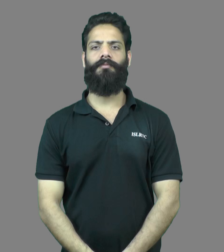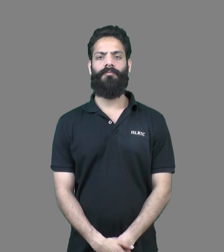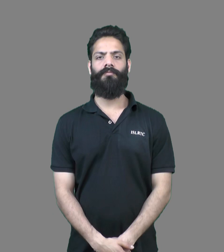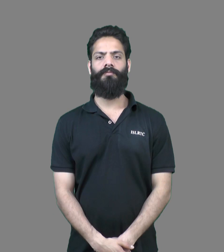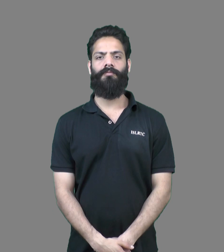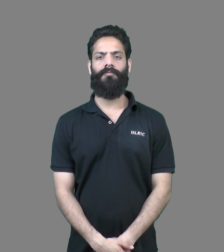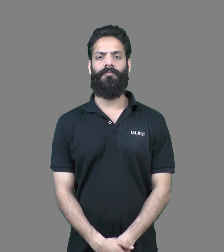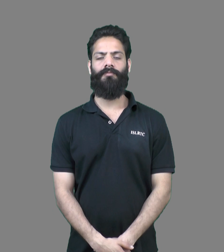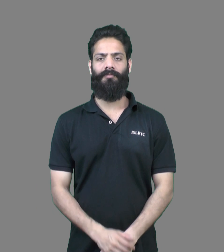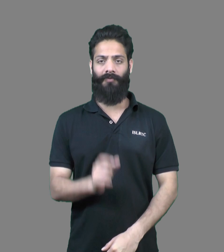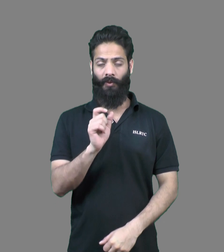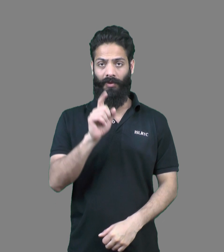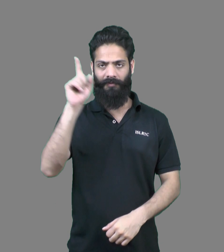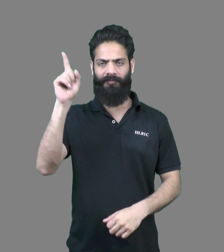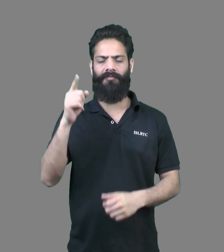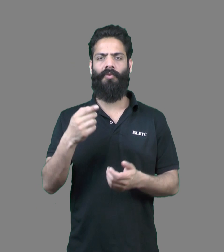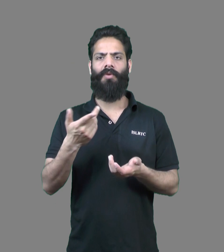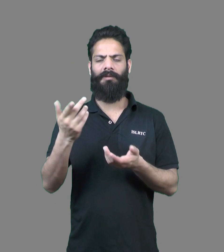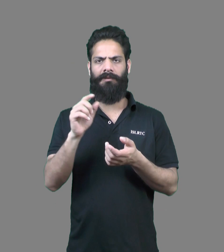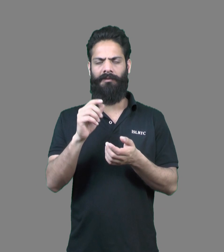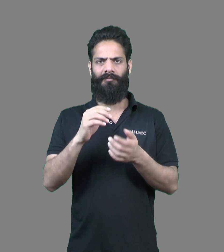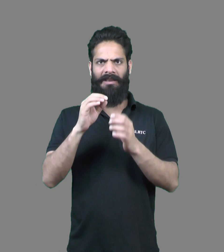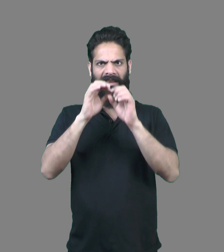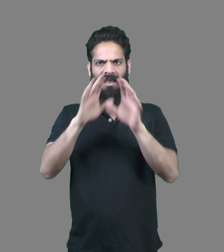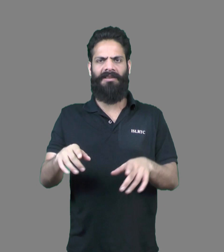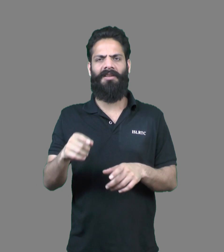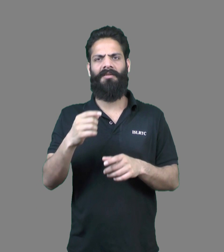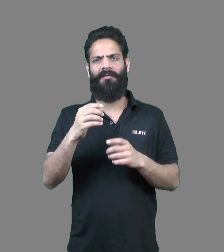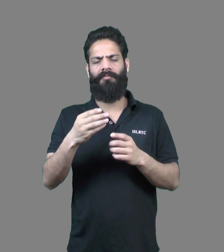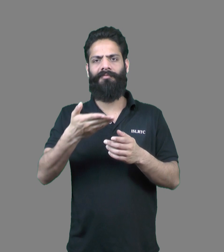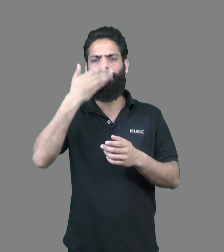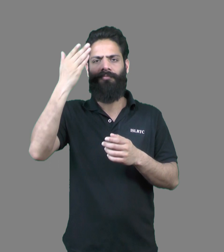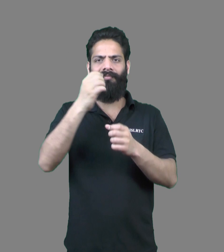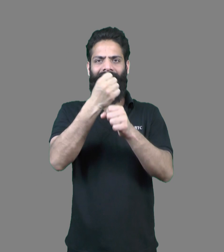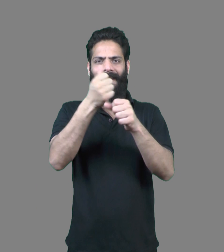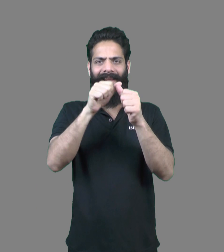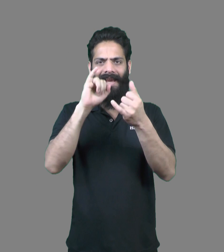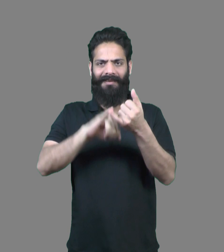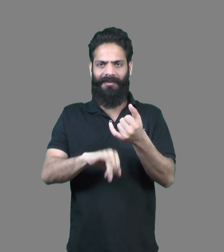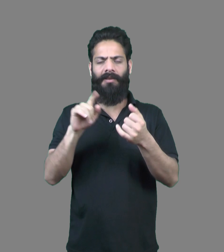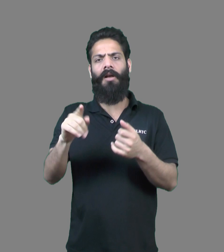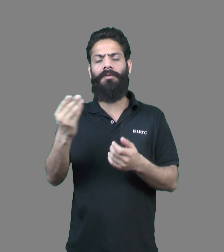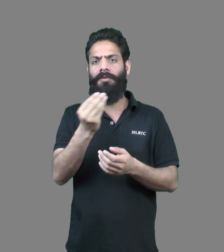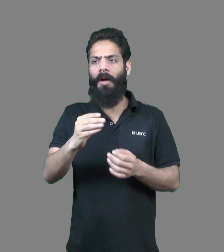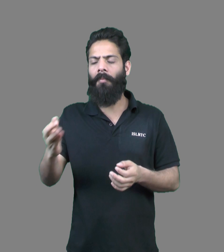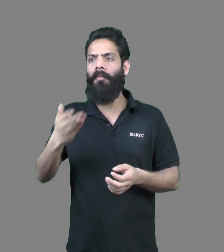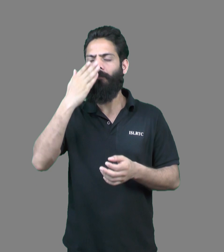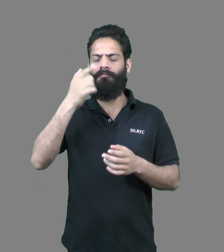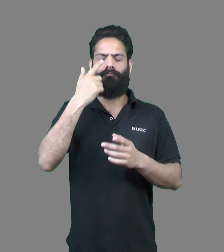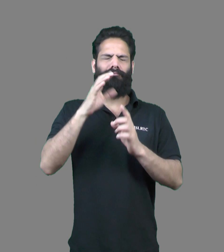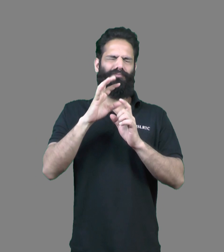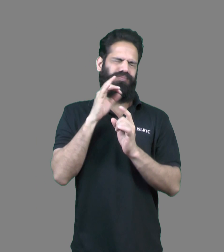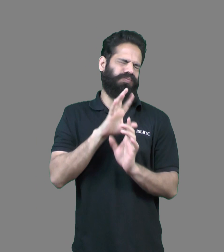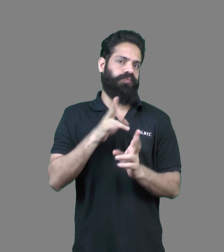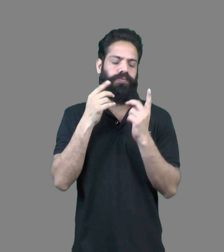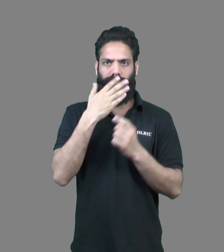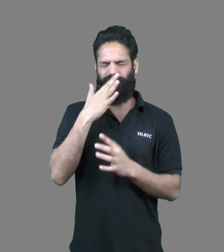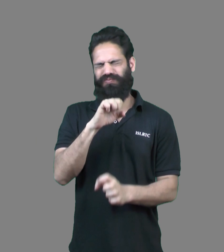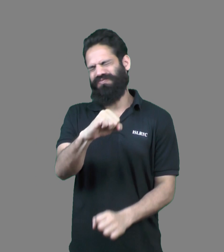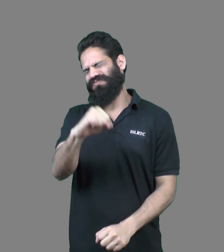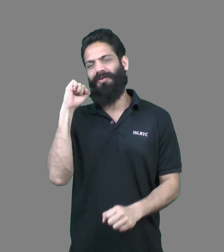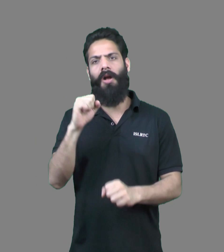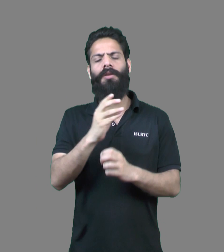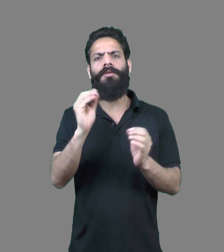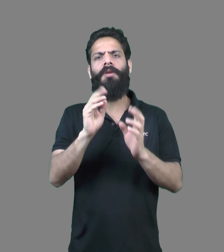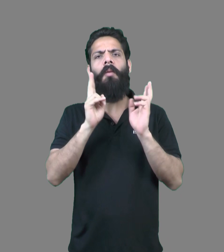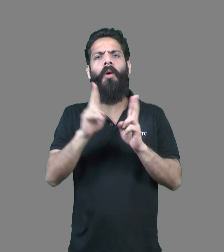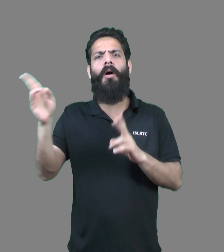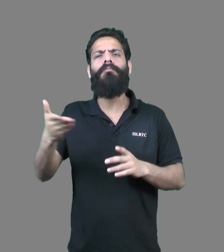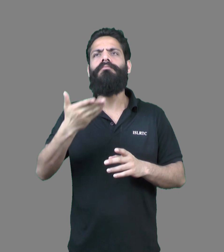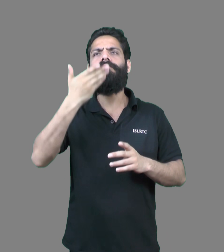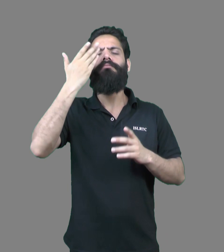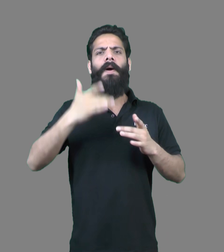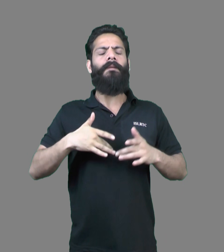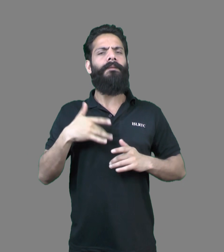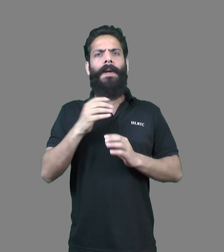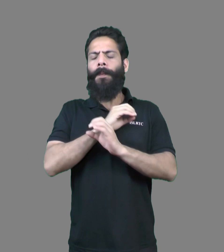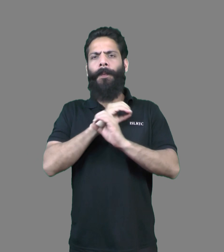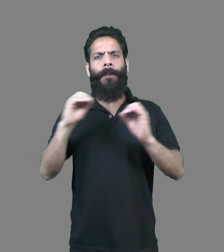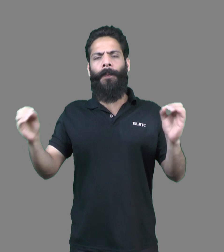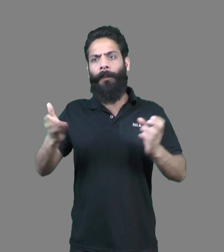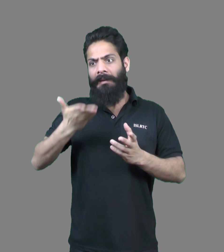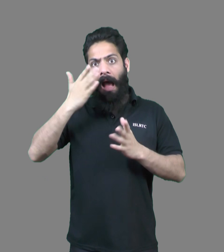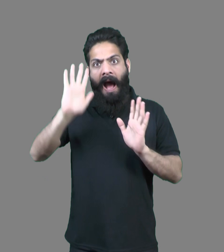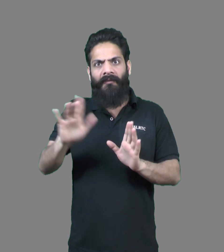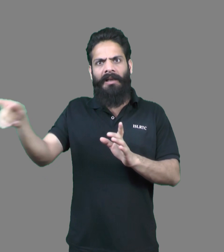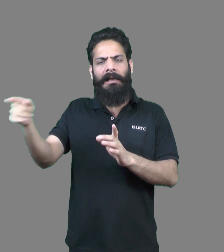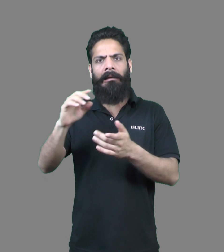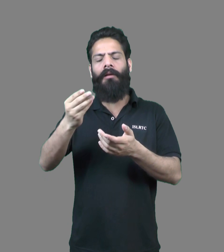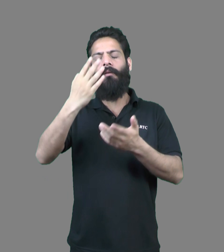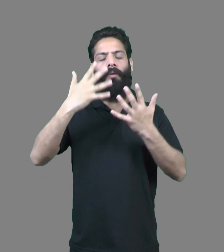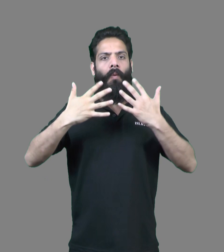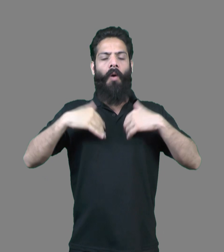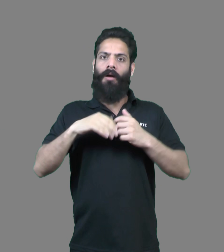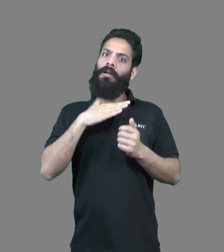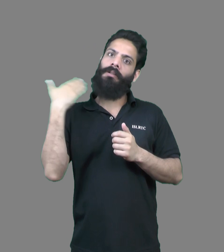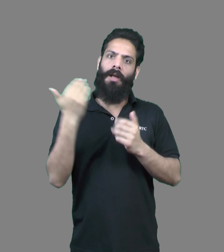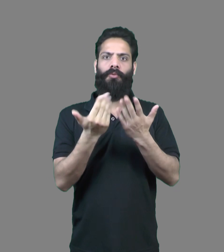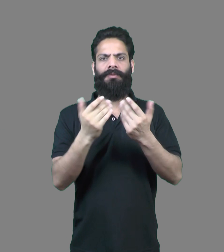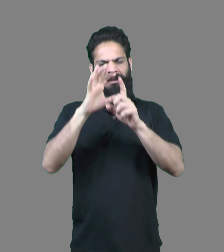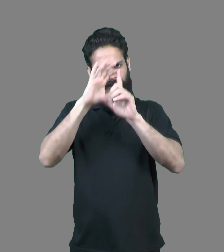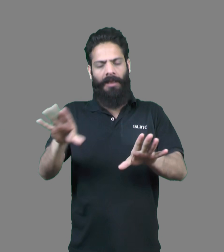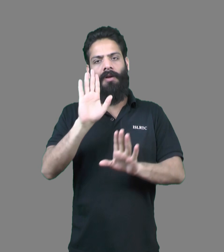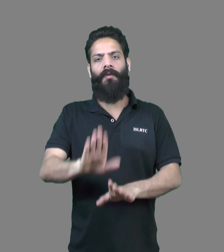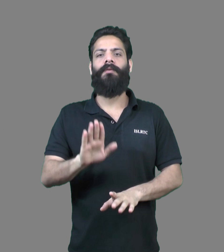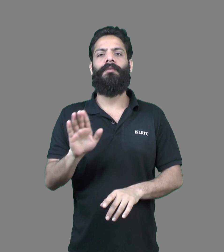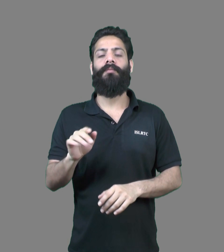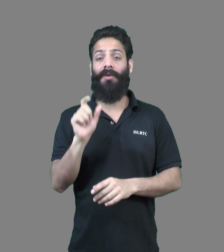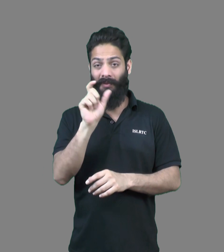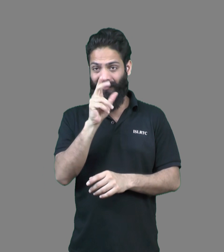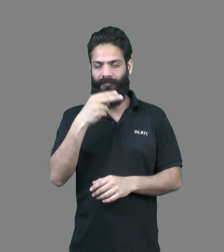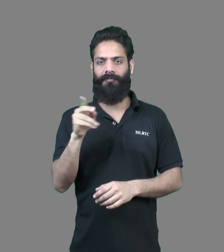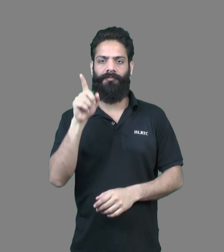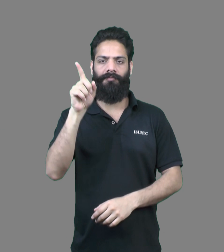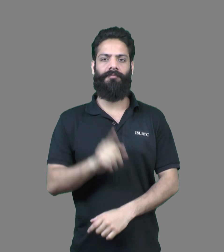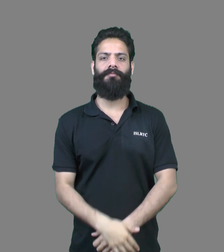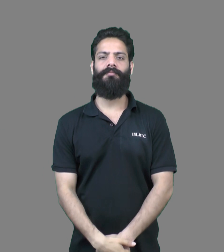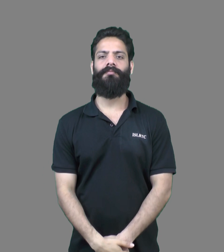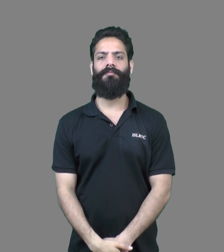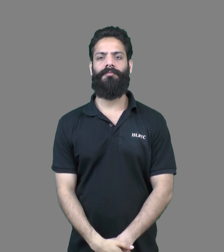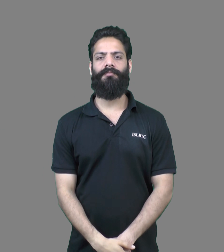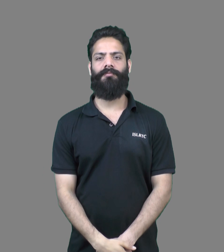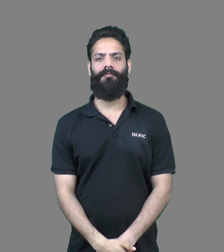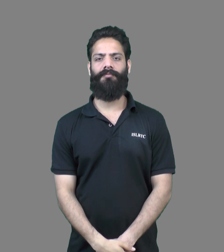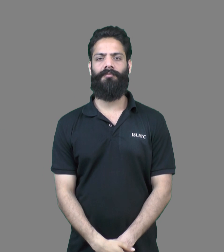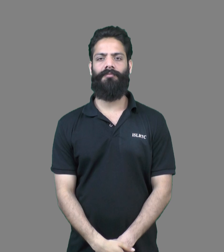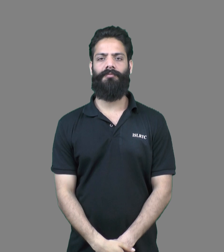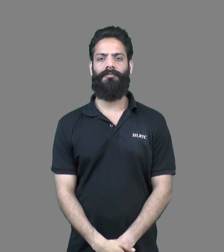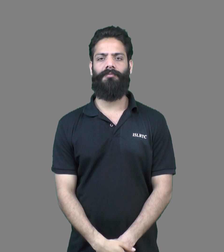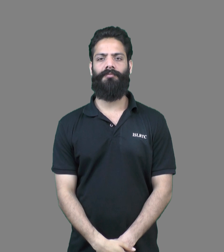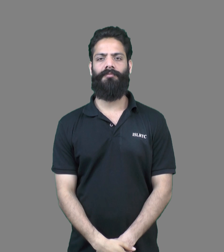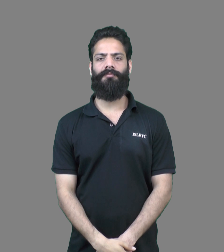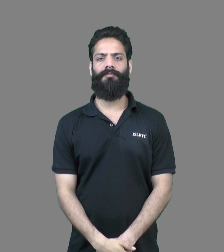Noxious Gases